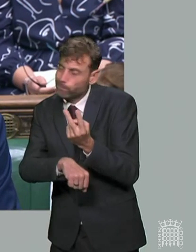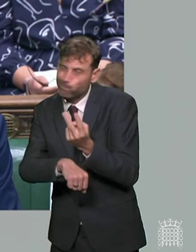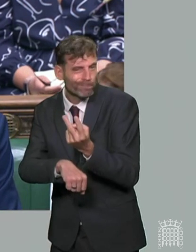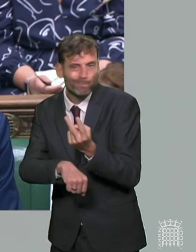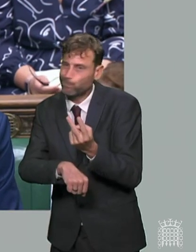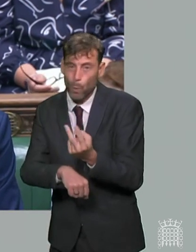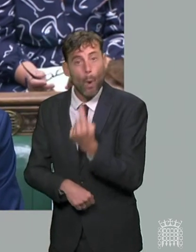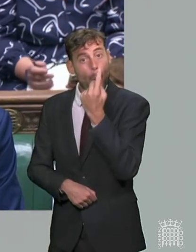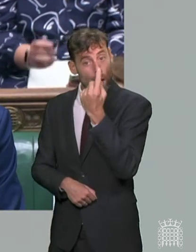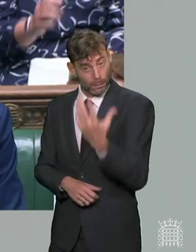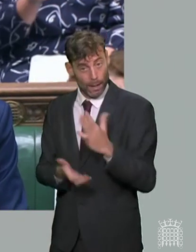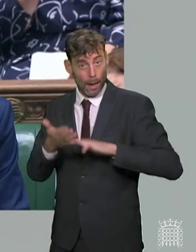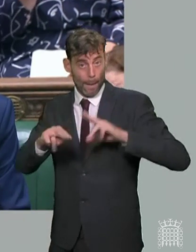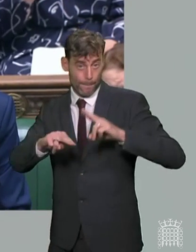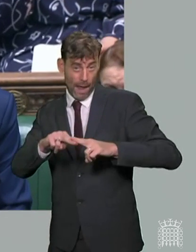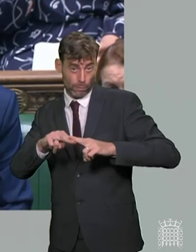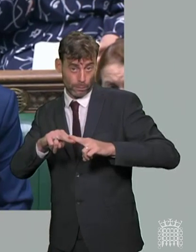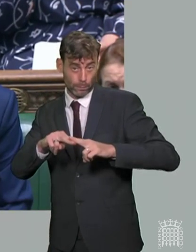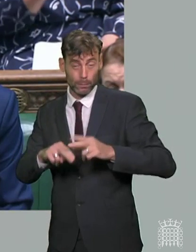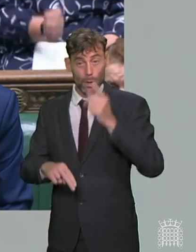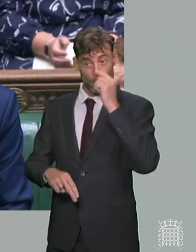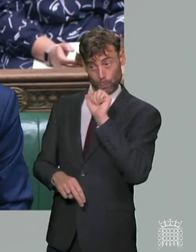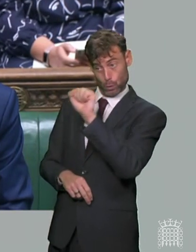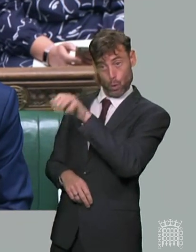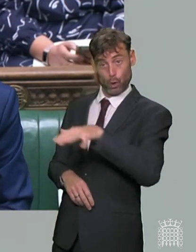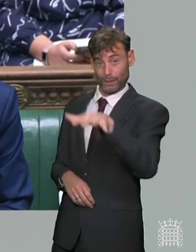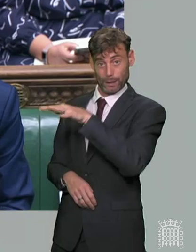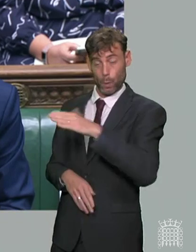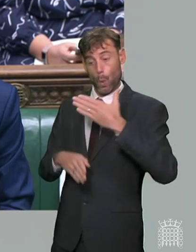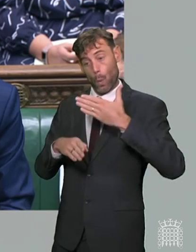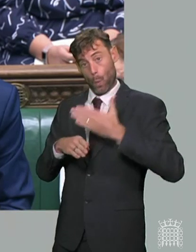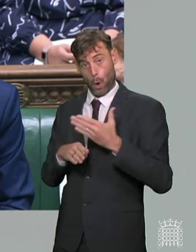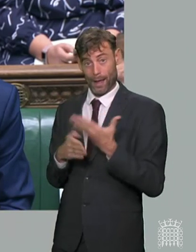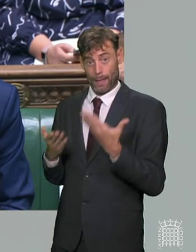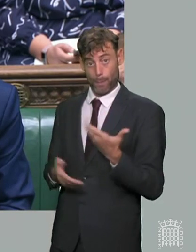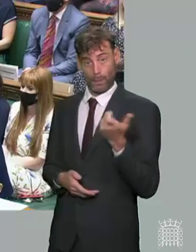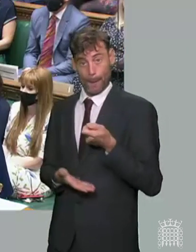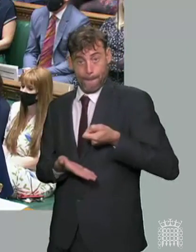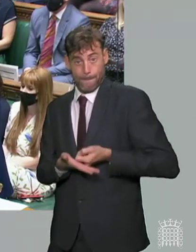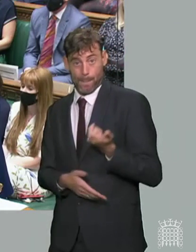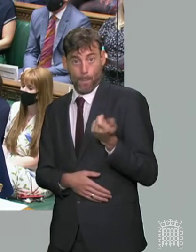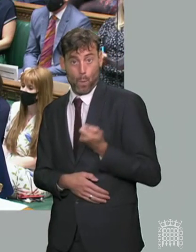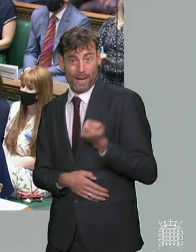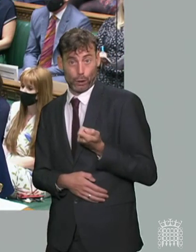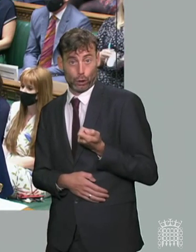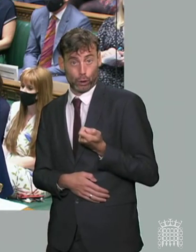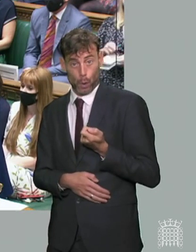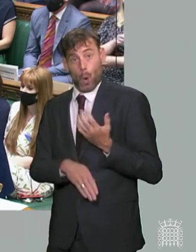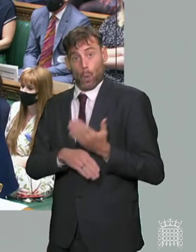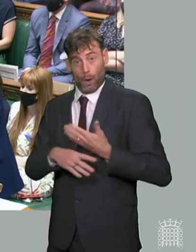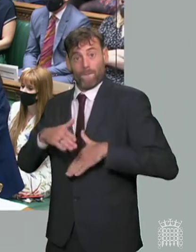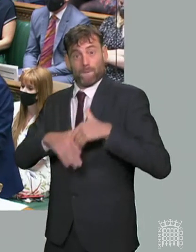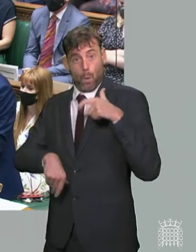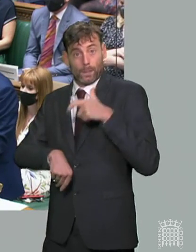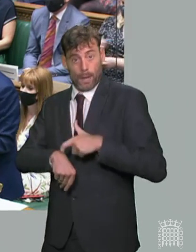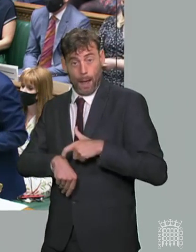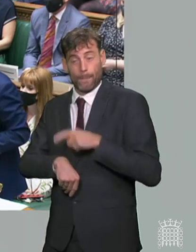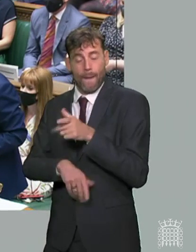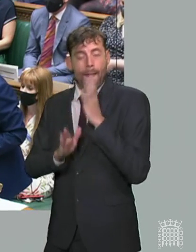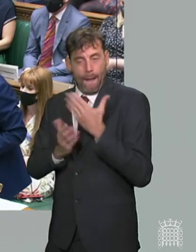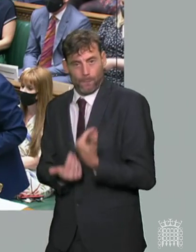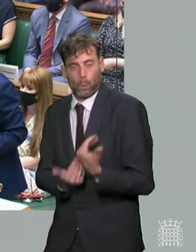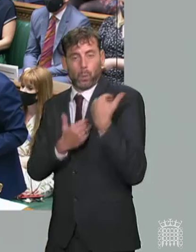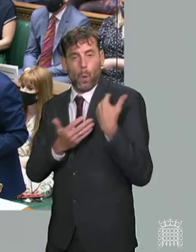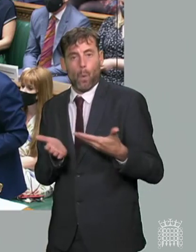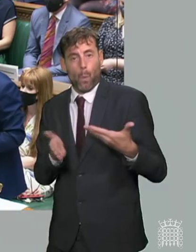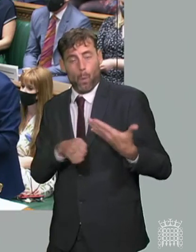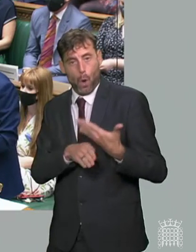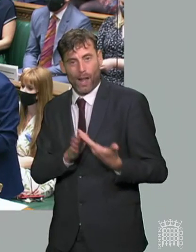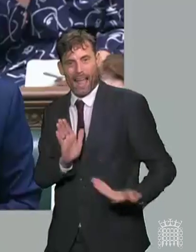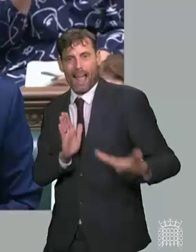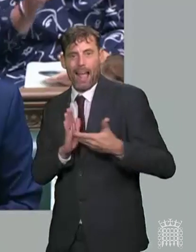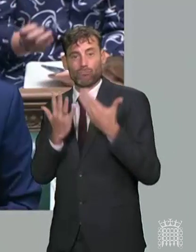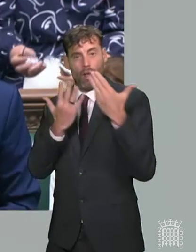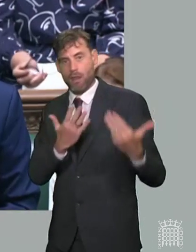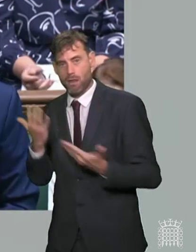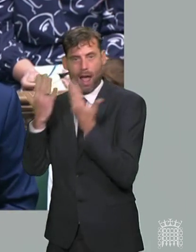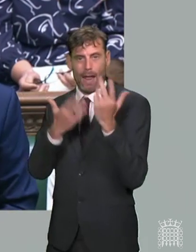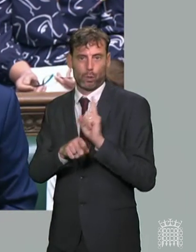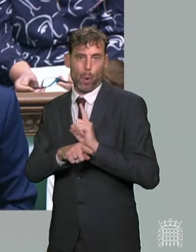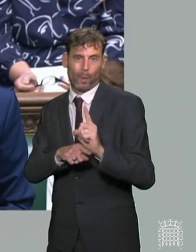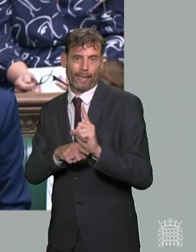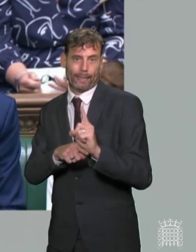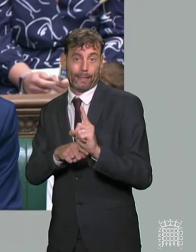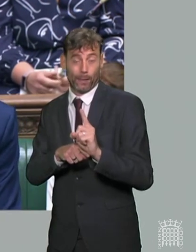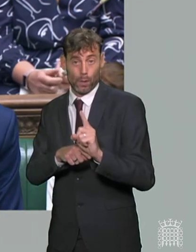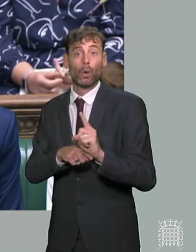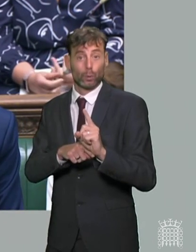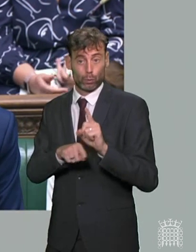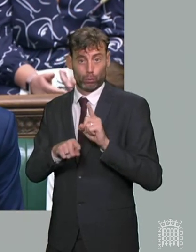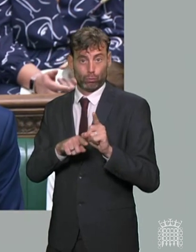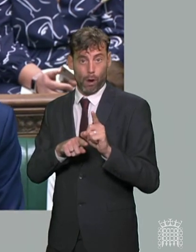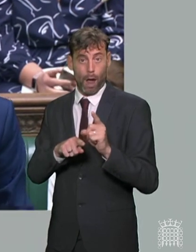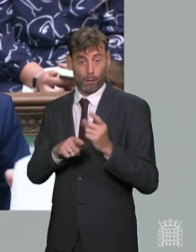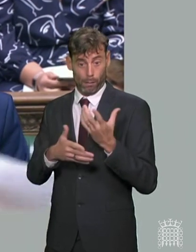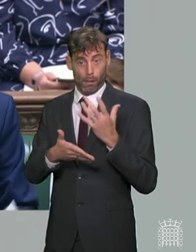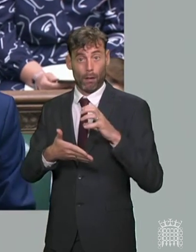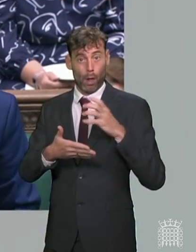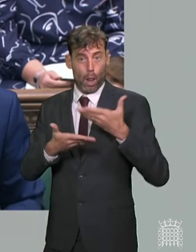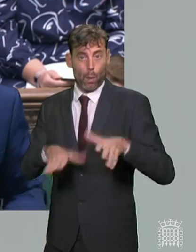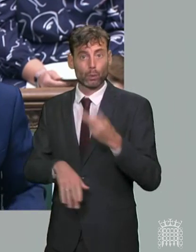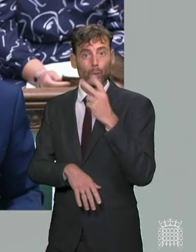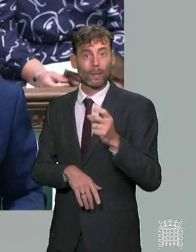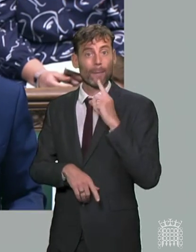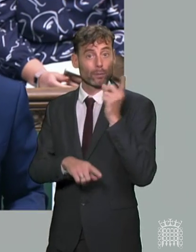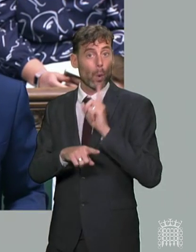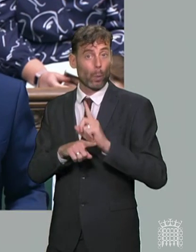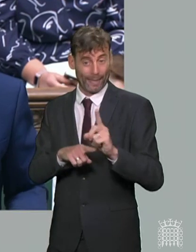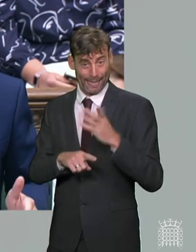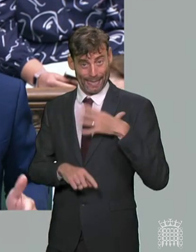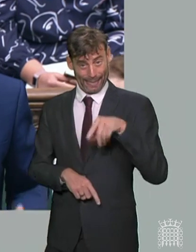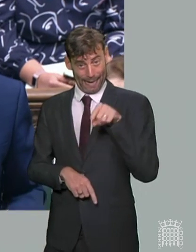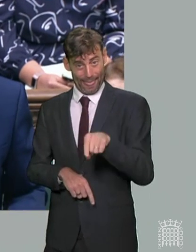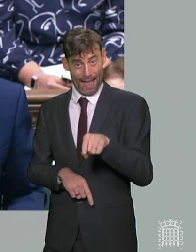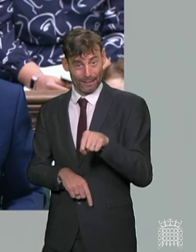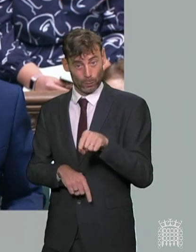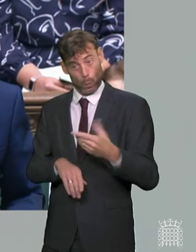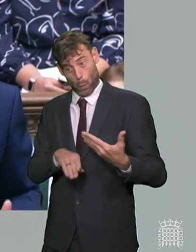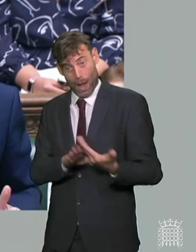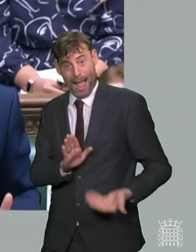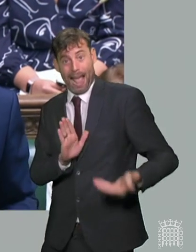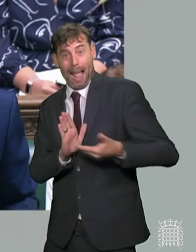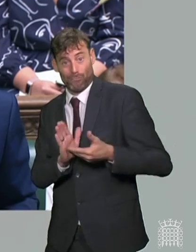A single parent—who could be a constituent—working on the minimum wage and already working full time would need to work more than nine hours a week on top of that full-time job just to get back the money that the Prime Minister has taken away from them.